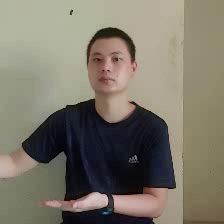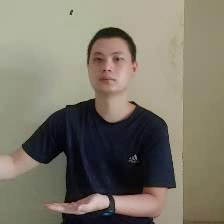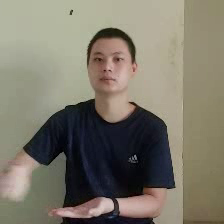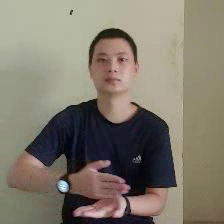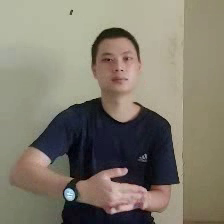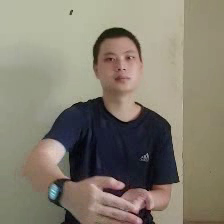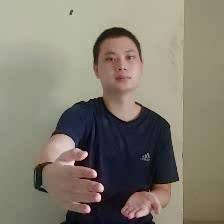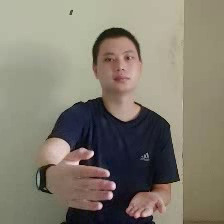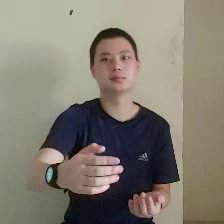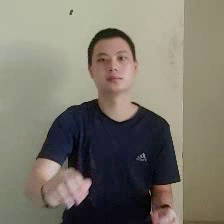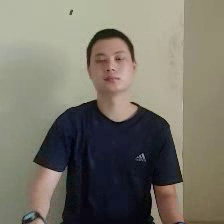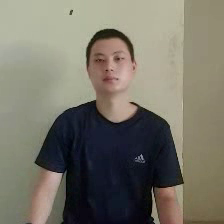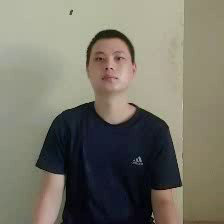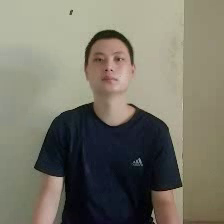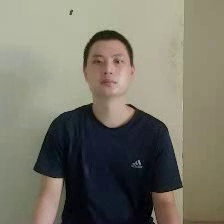San sẻ